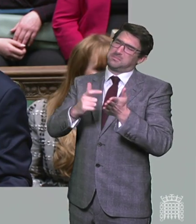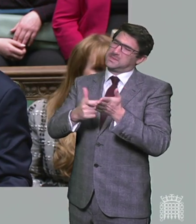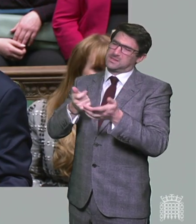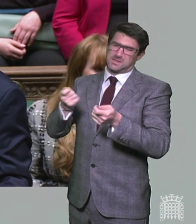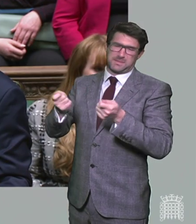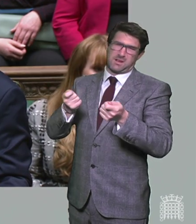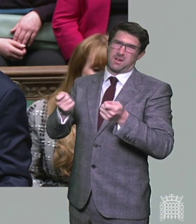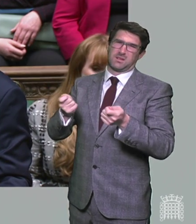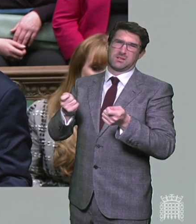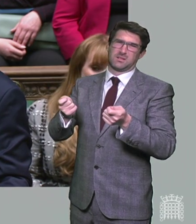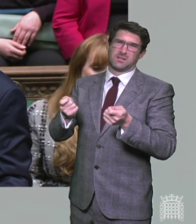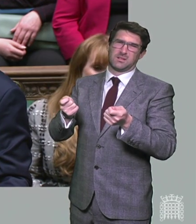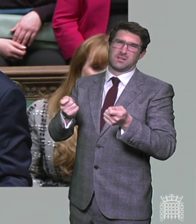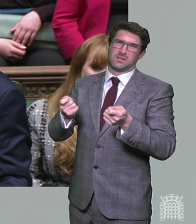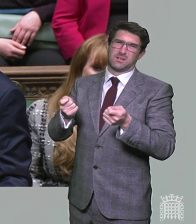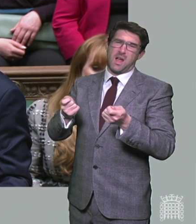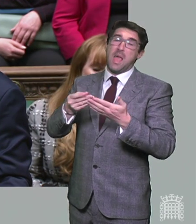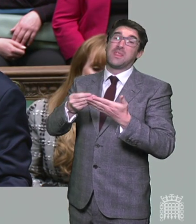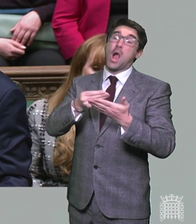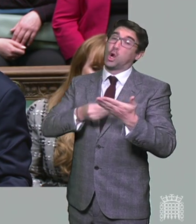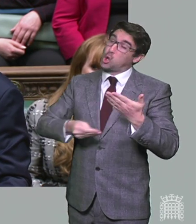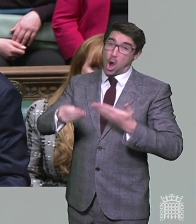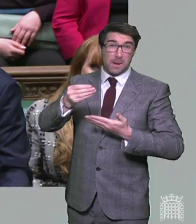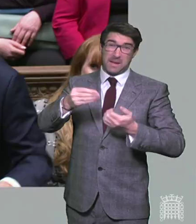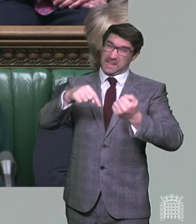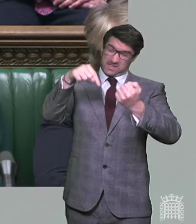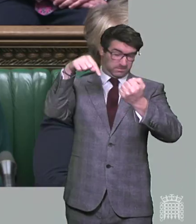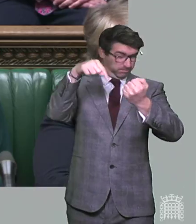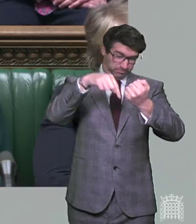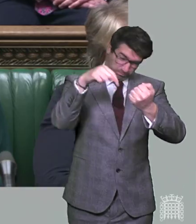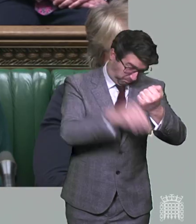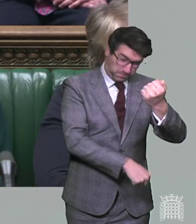This is really not the time to descend into nonsense attacks about last night.